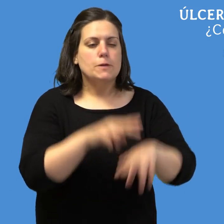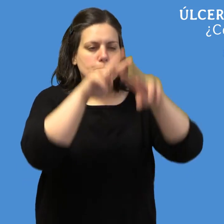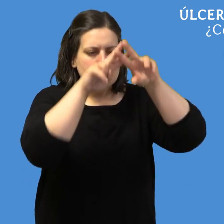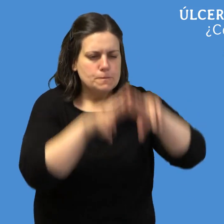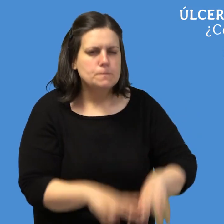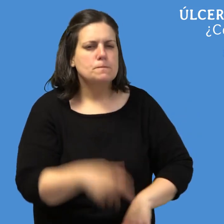revisar